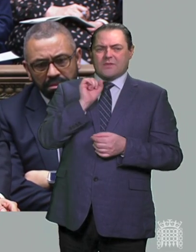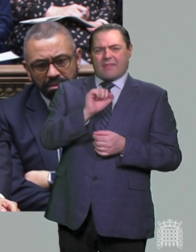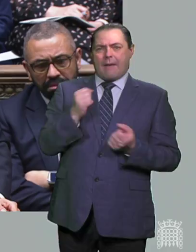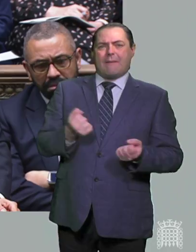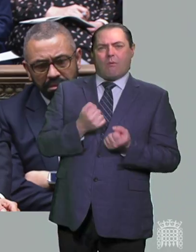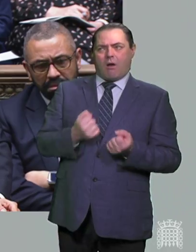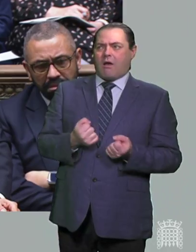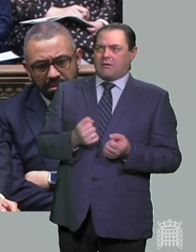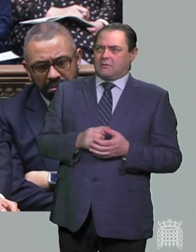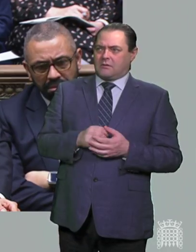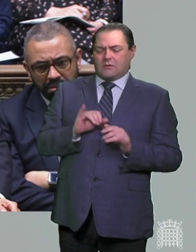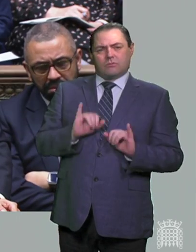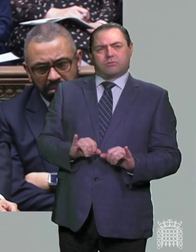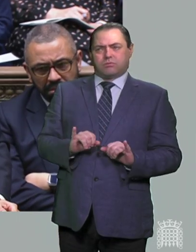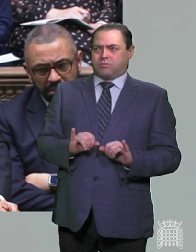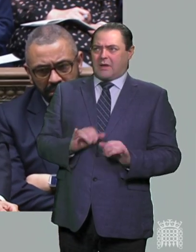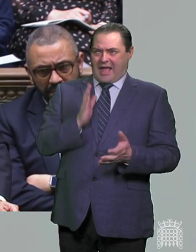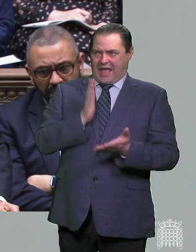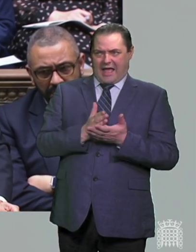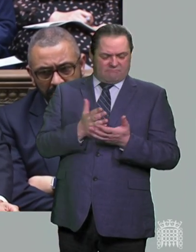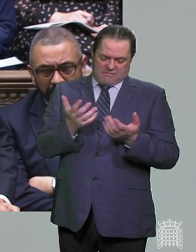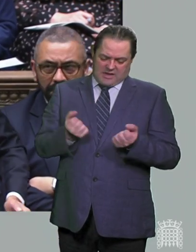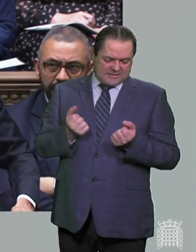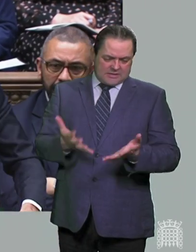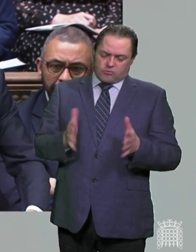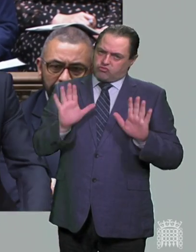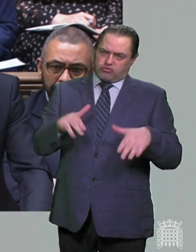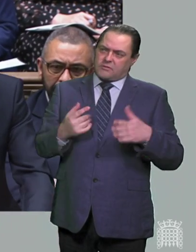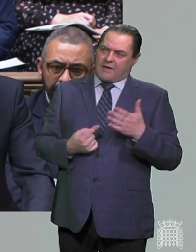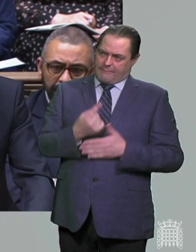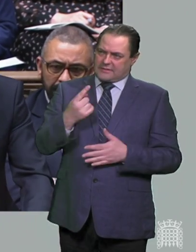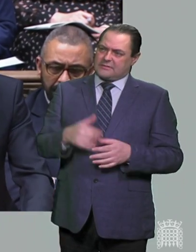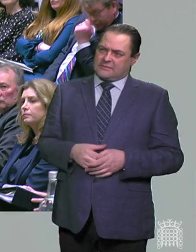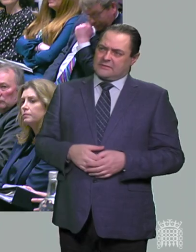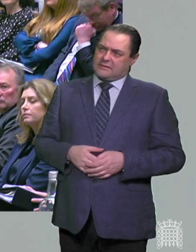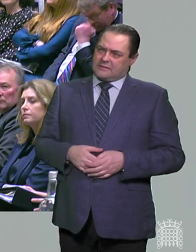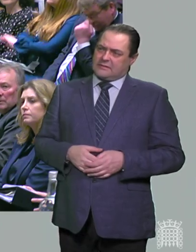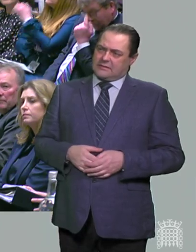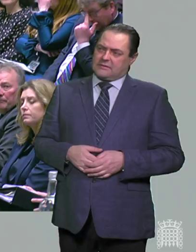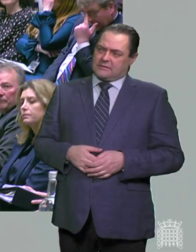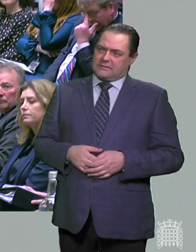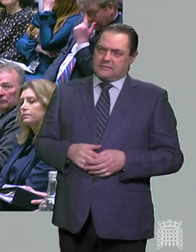Let me be clear: that is and was unacceptable and should never have happened.